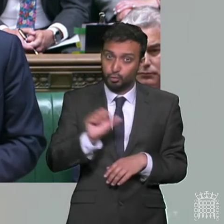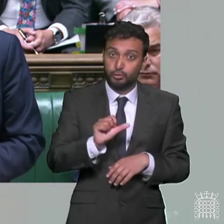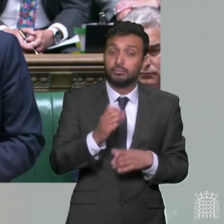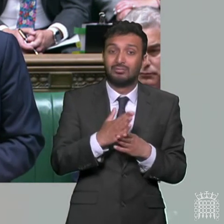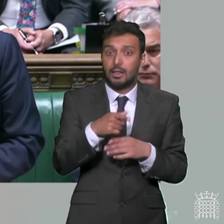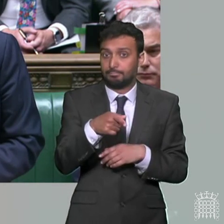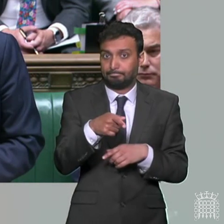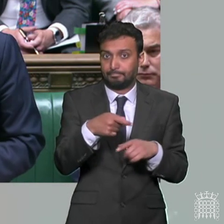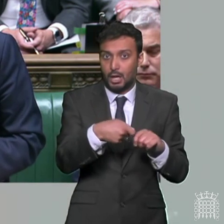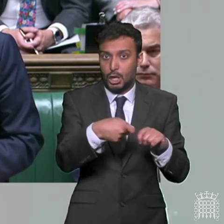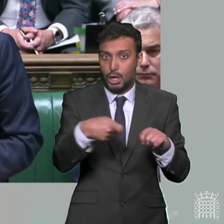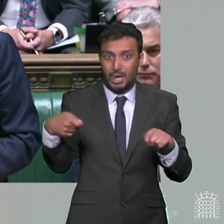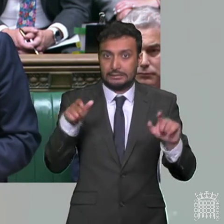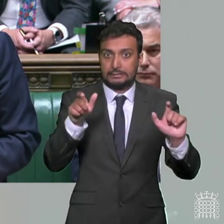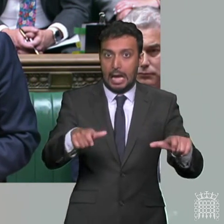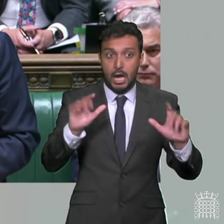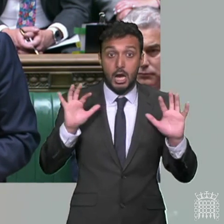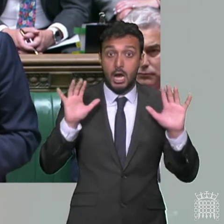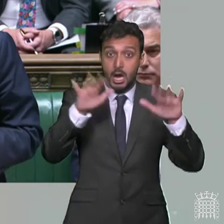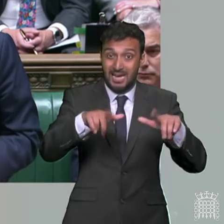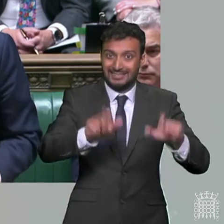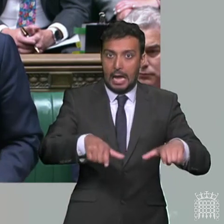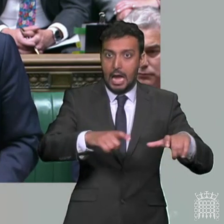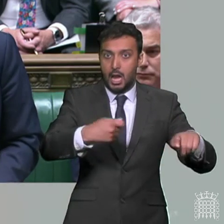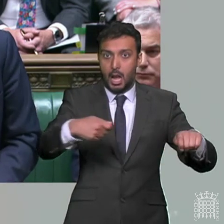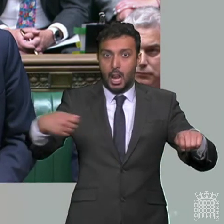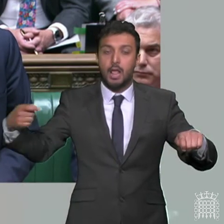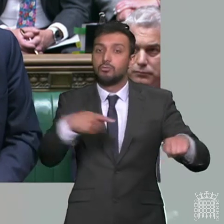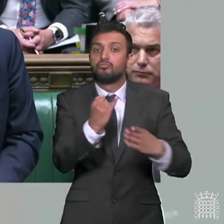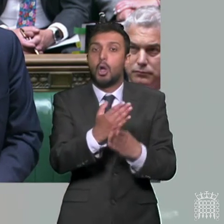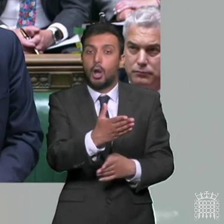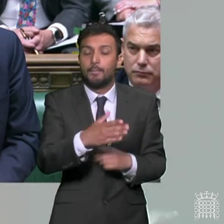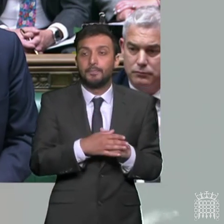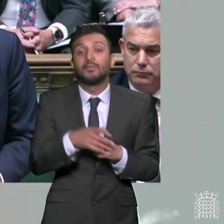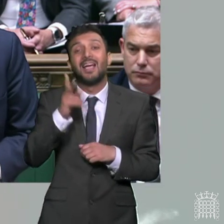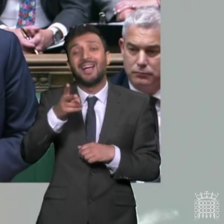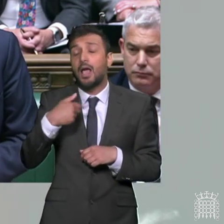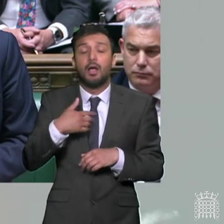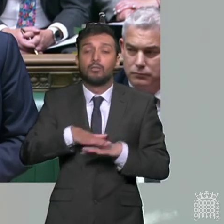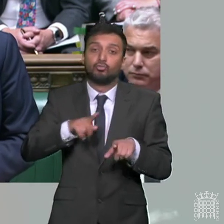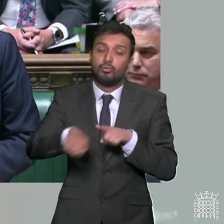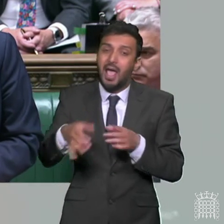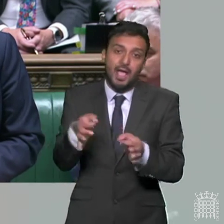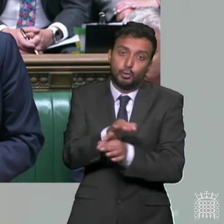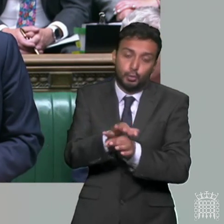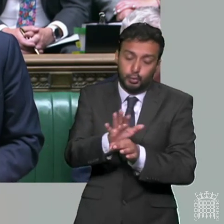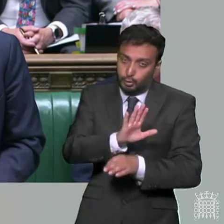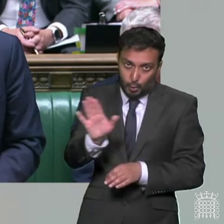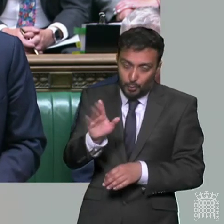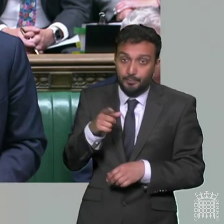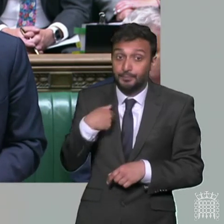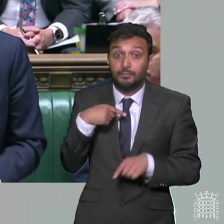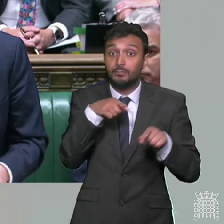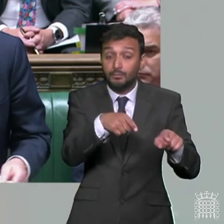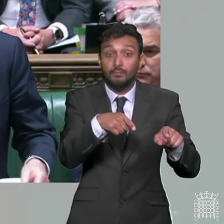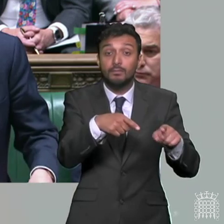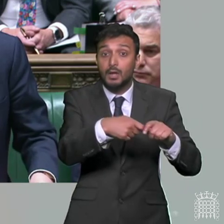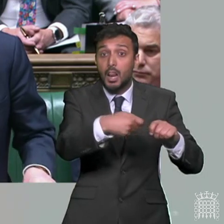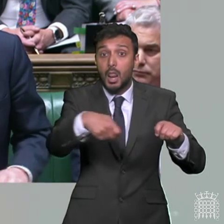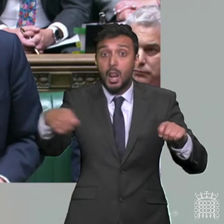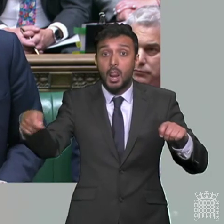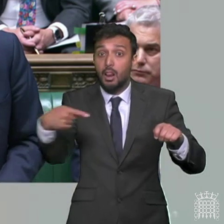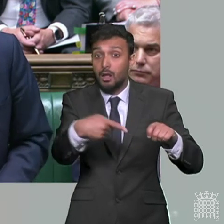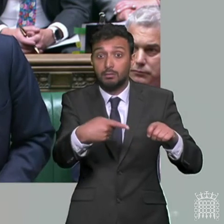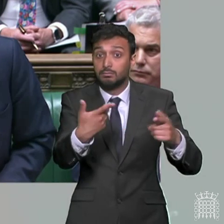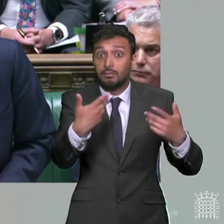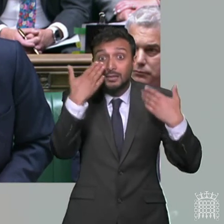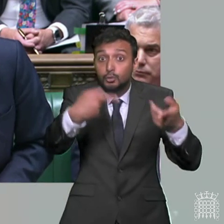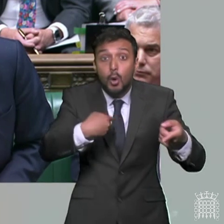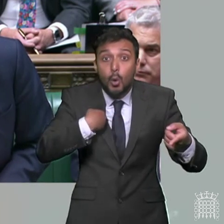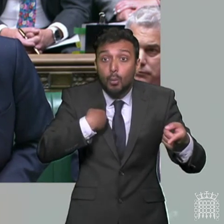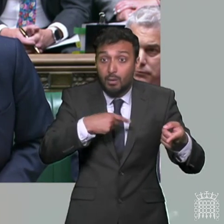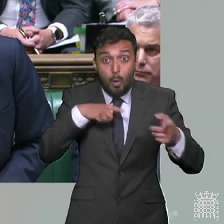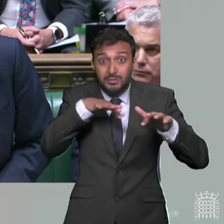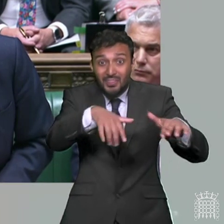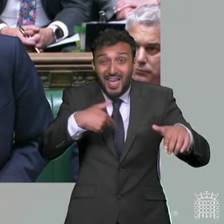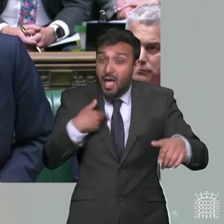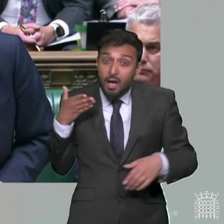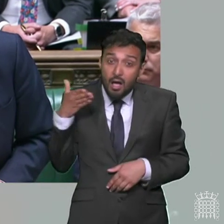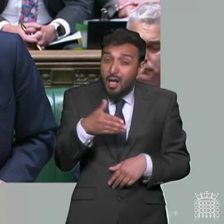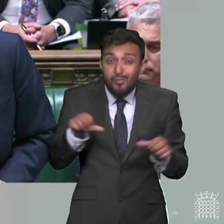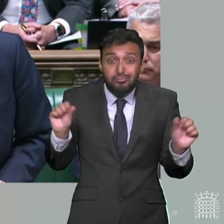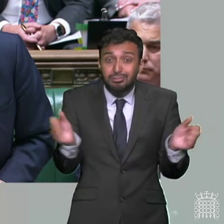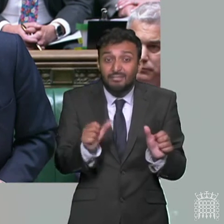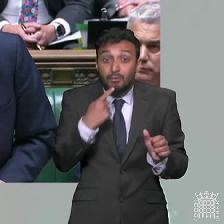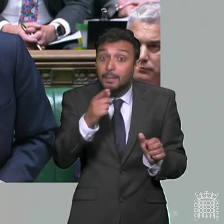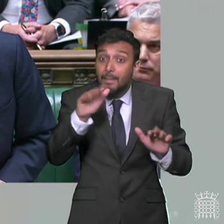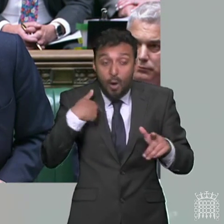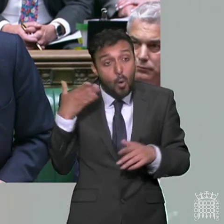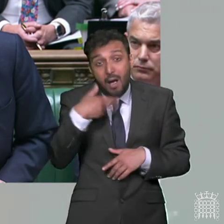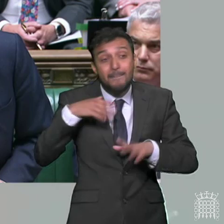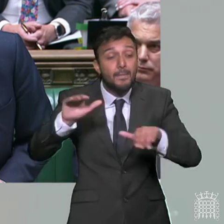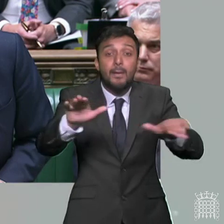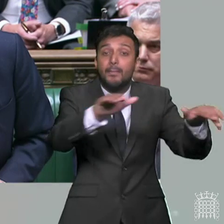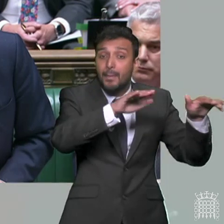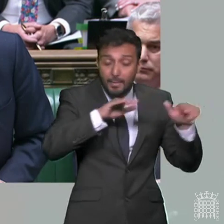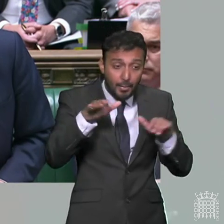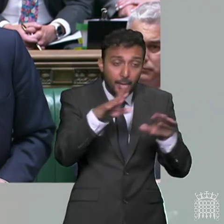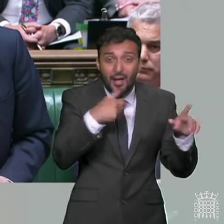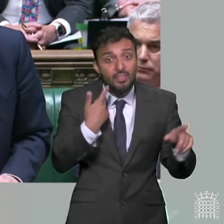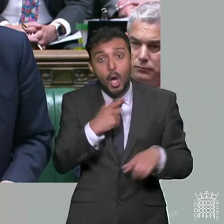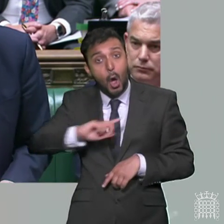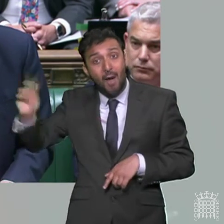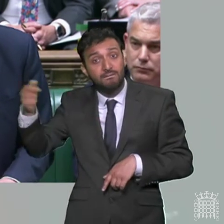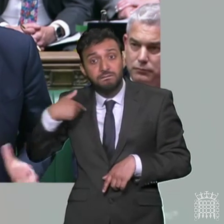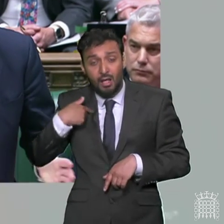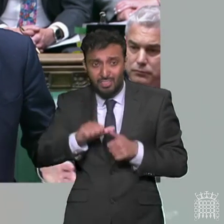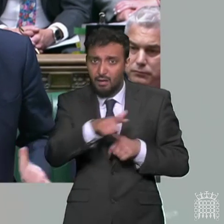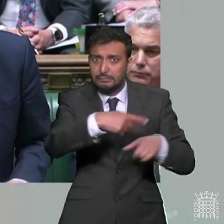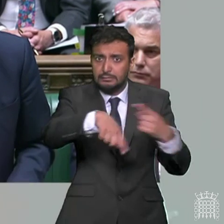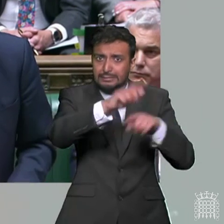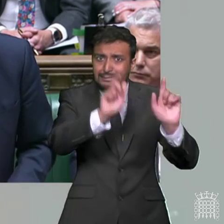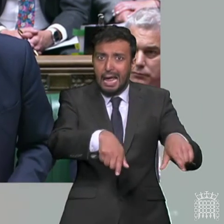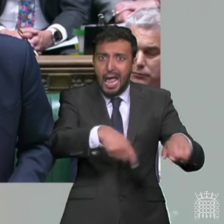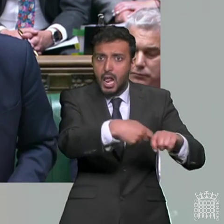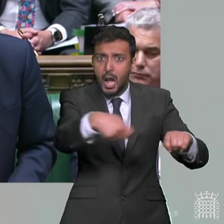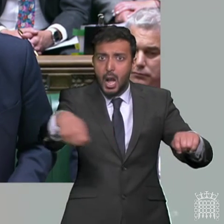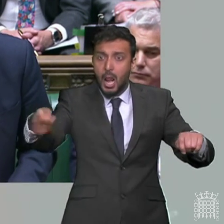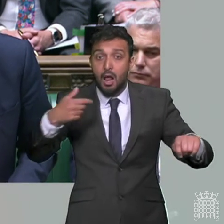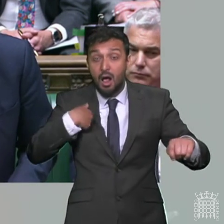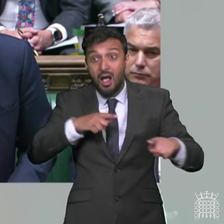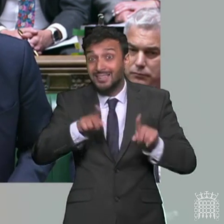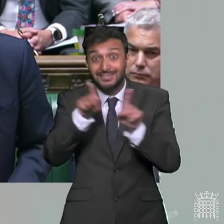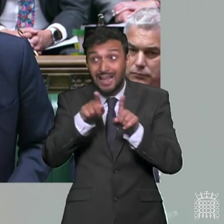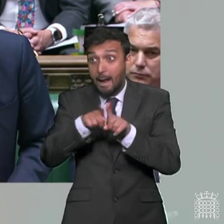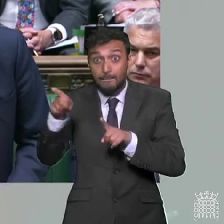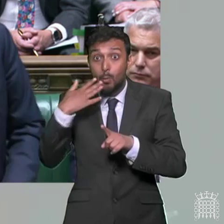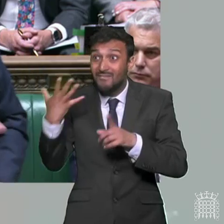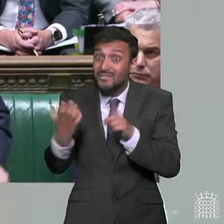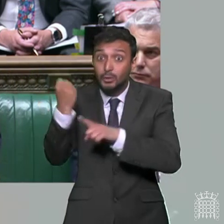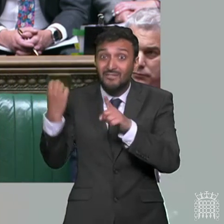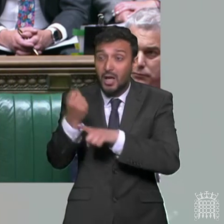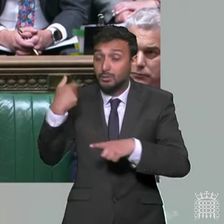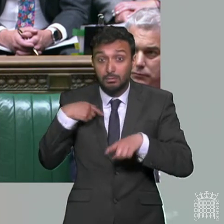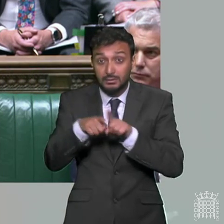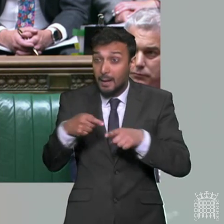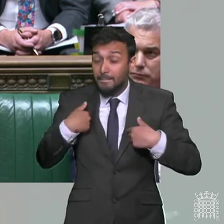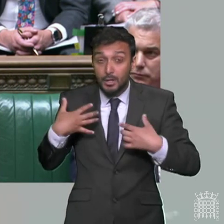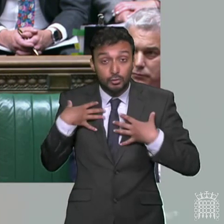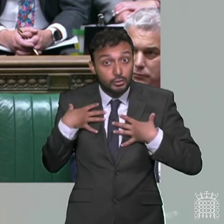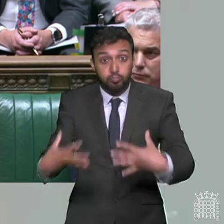I have to tell the House, because the House will need to know this—again, this is not to mitigate or to extenuate—that I had no knowledge of subsequent proceedings, because I simply was not there, and I have been as surprised and disappointed as anyone else in this House as the revelations have unfolded.